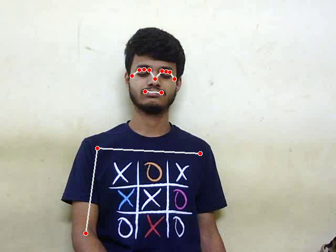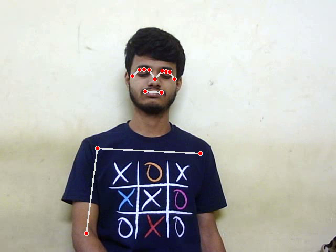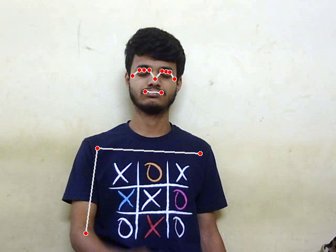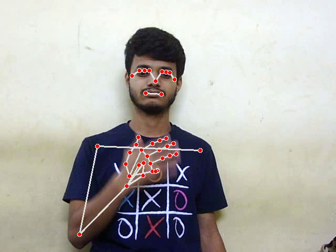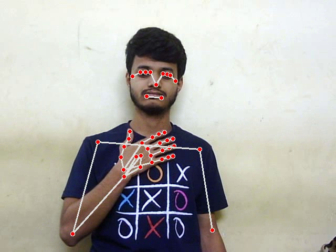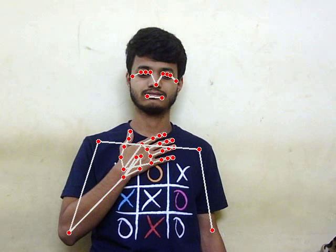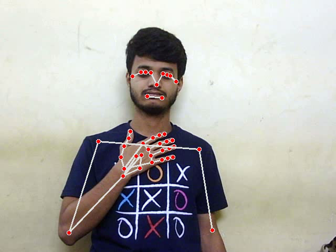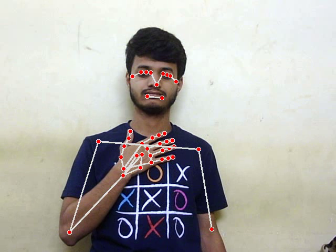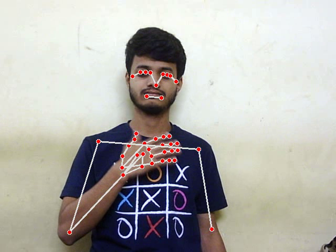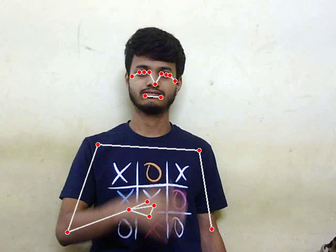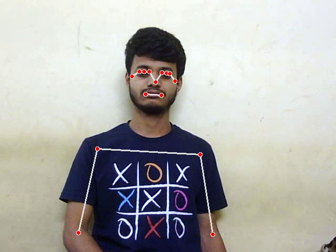my